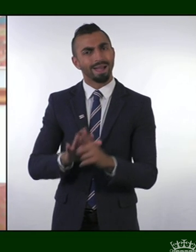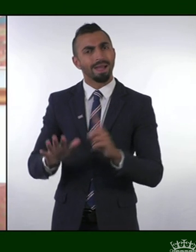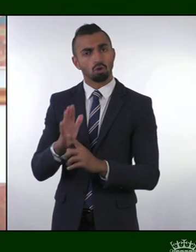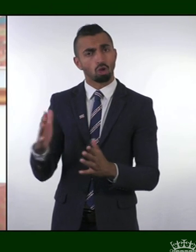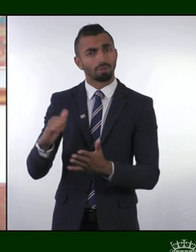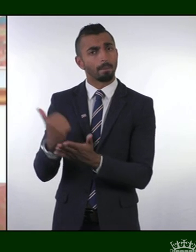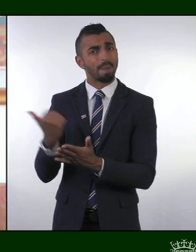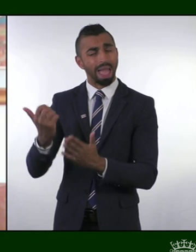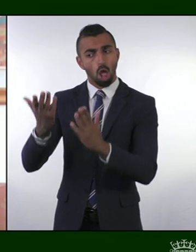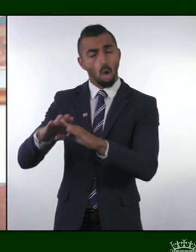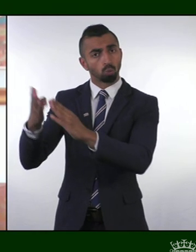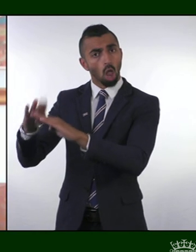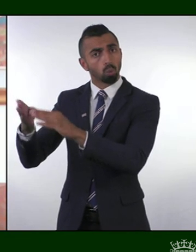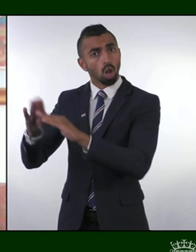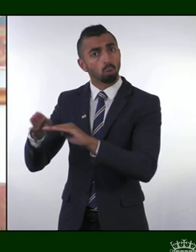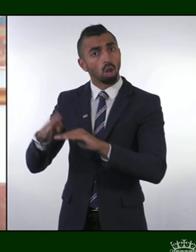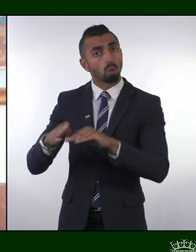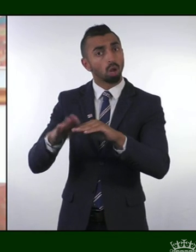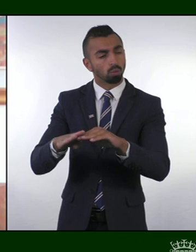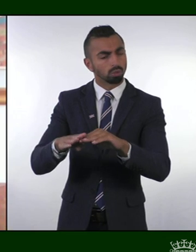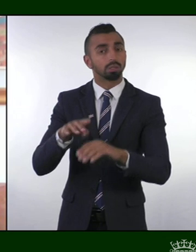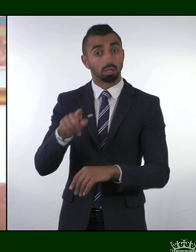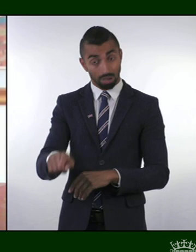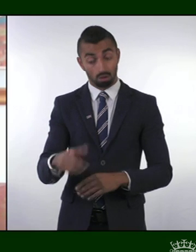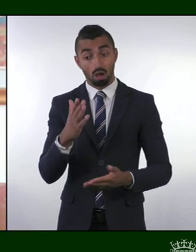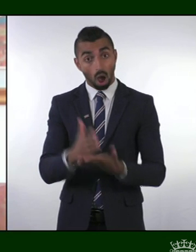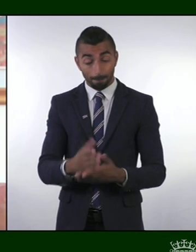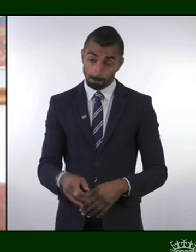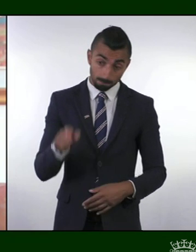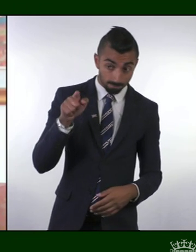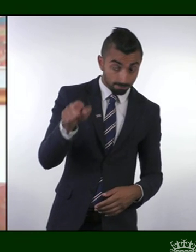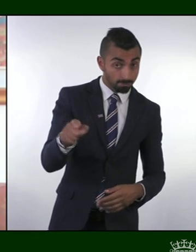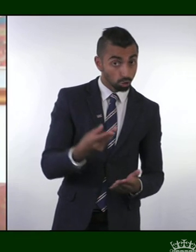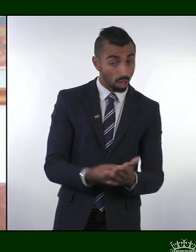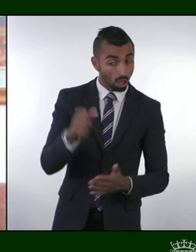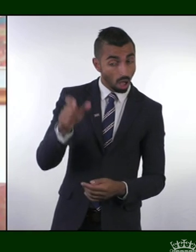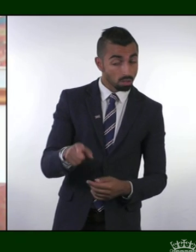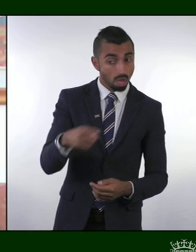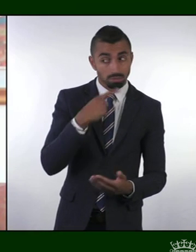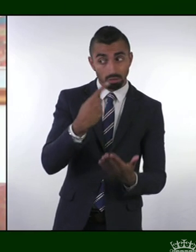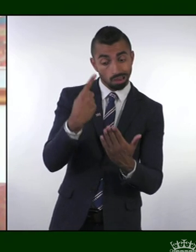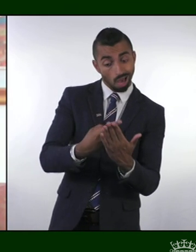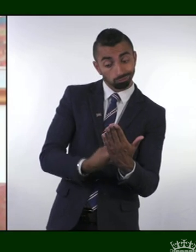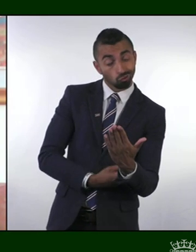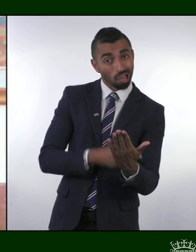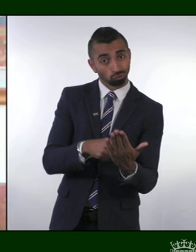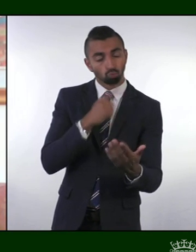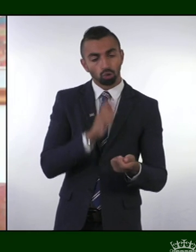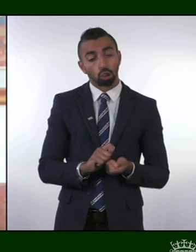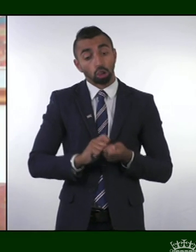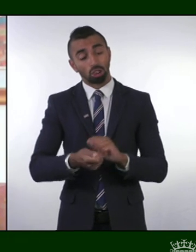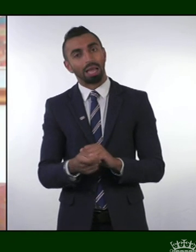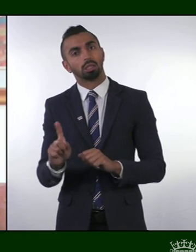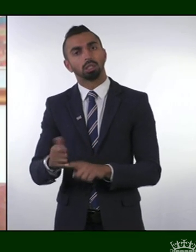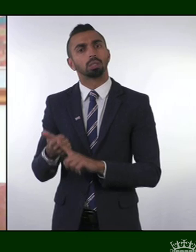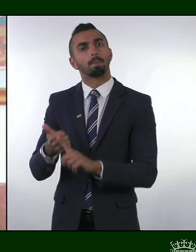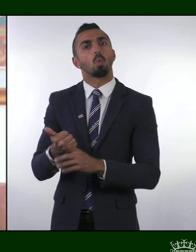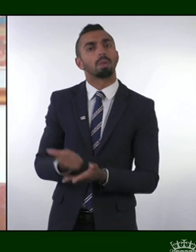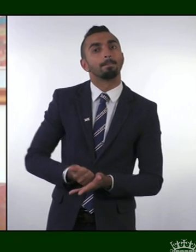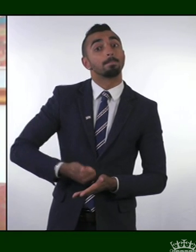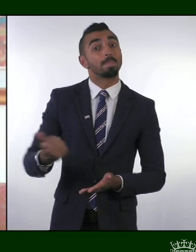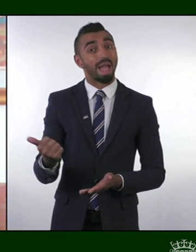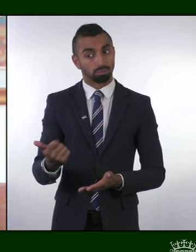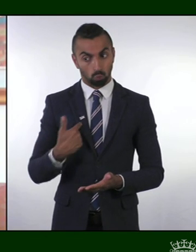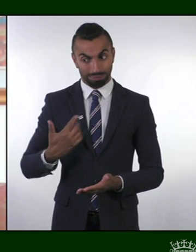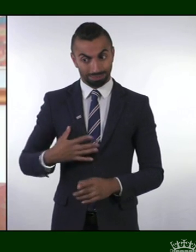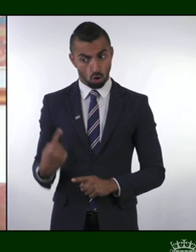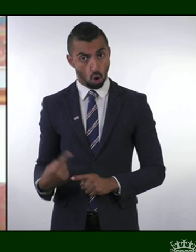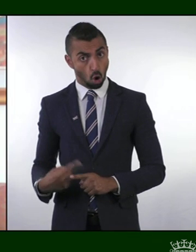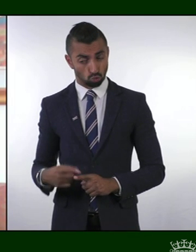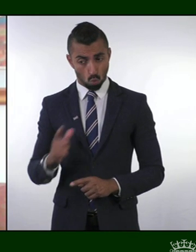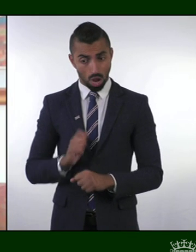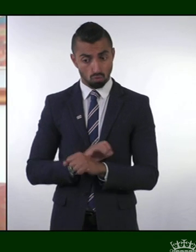The Chancellor has promised legislation to improve access to cash, which is needed urgently in the light of the economic downturn caused by the coronavirus.